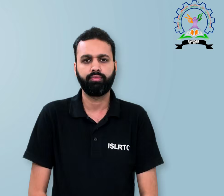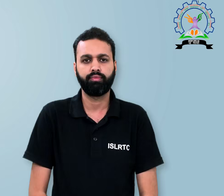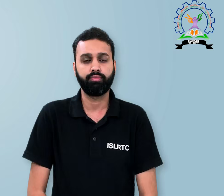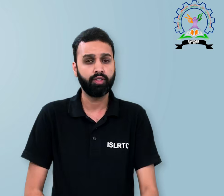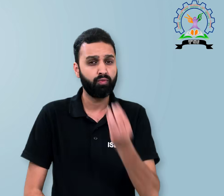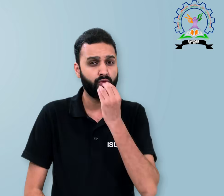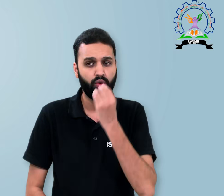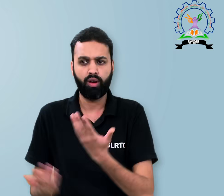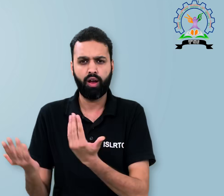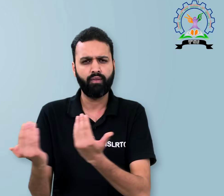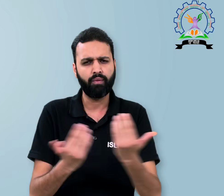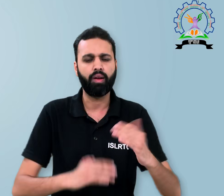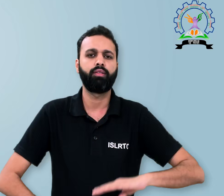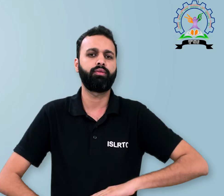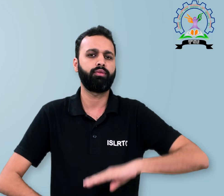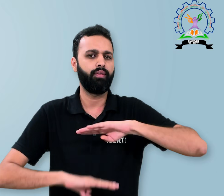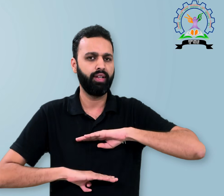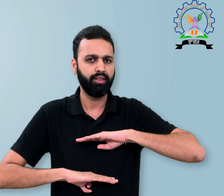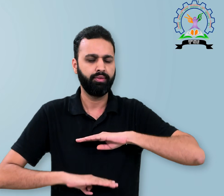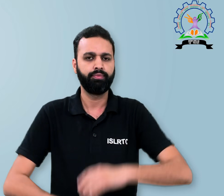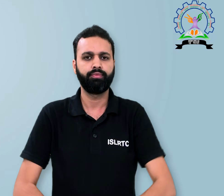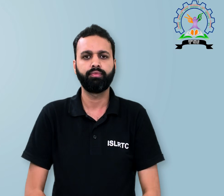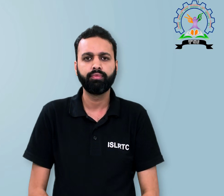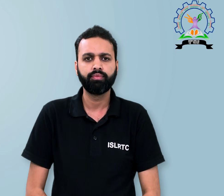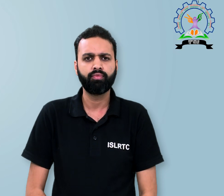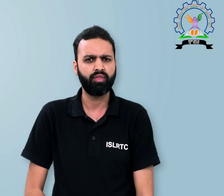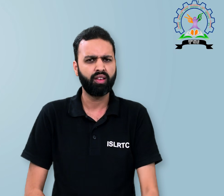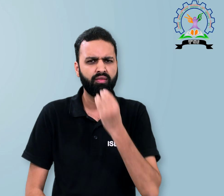Food Security